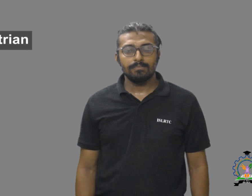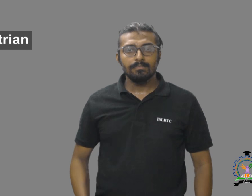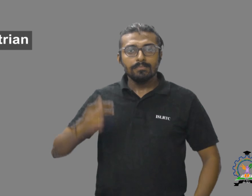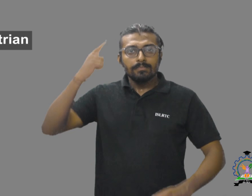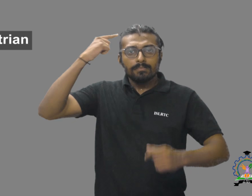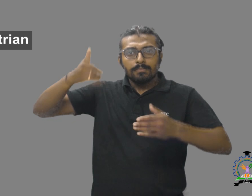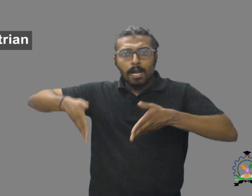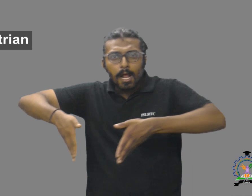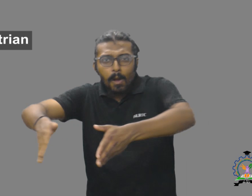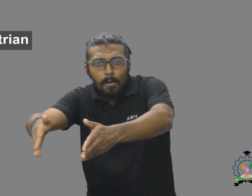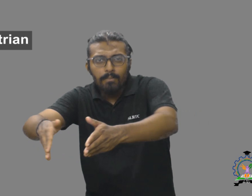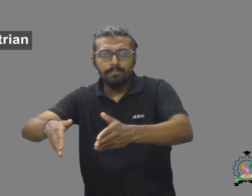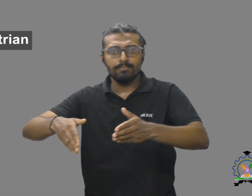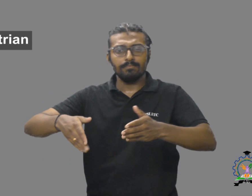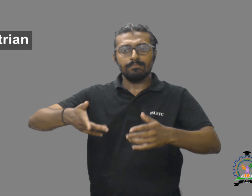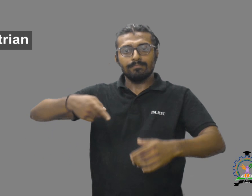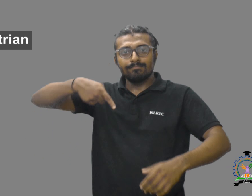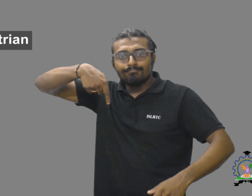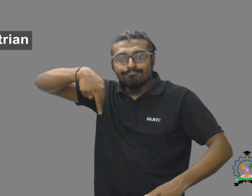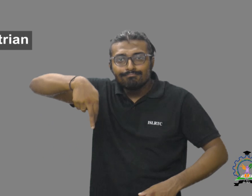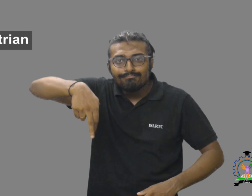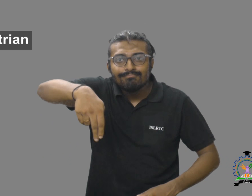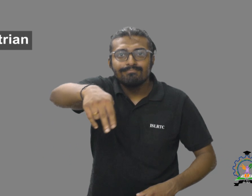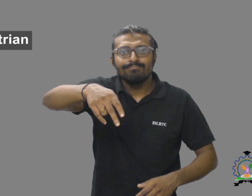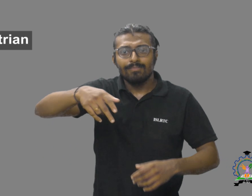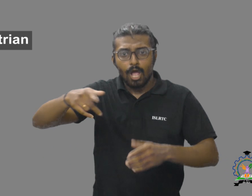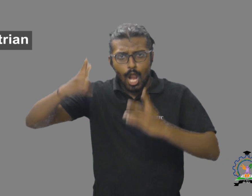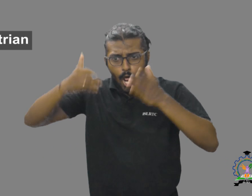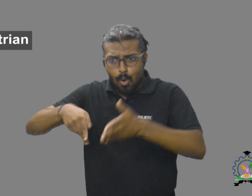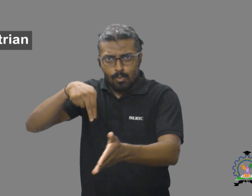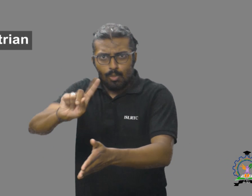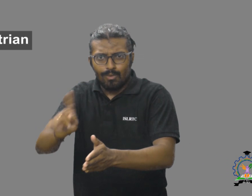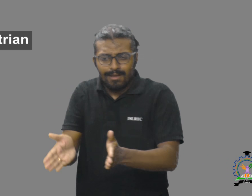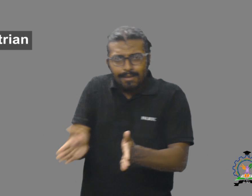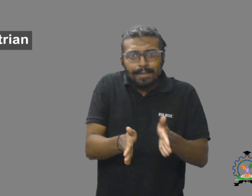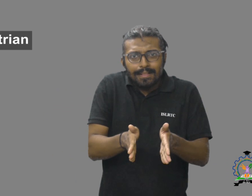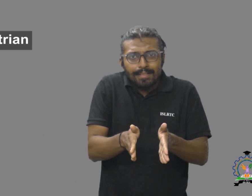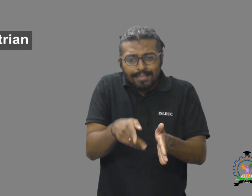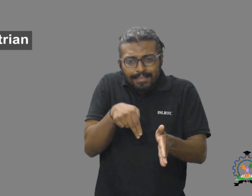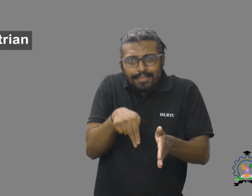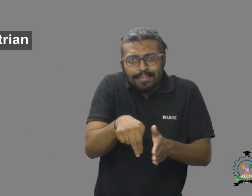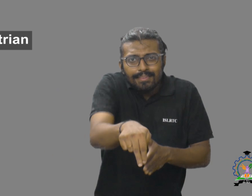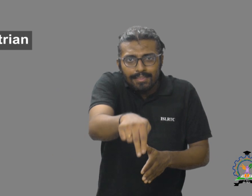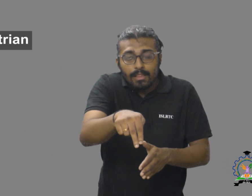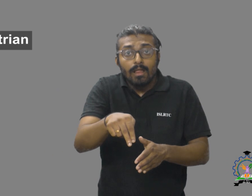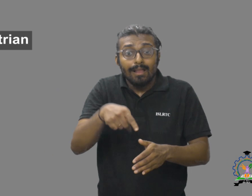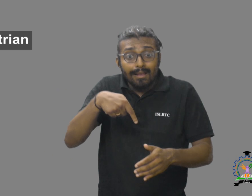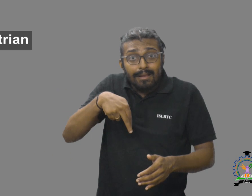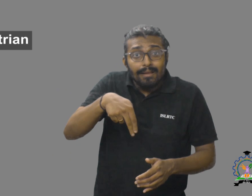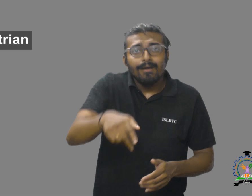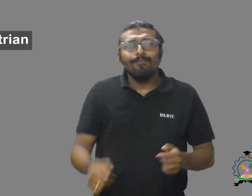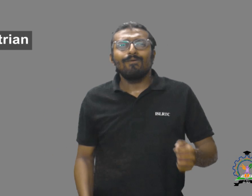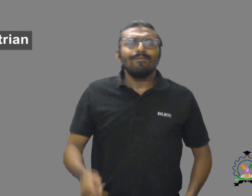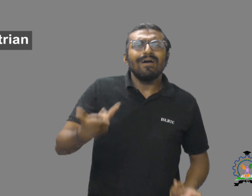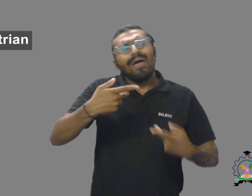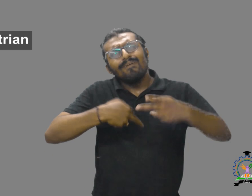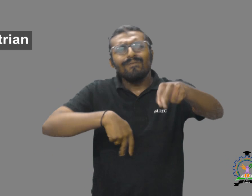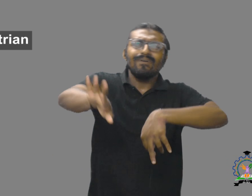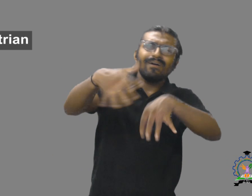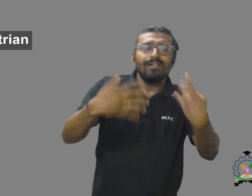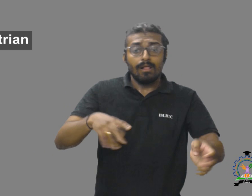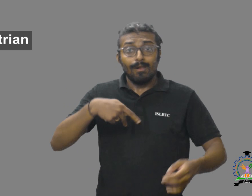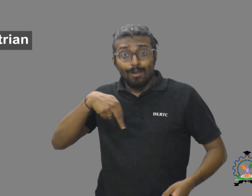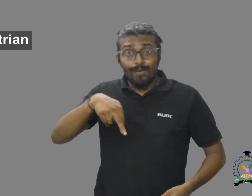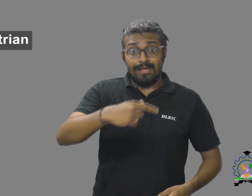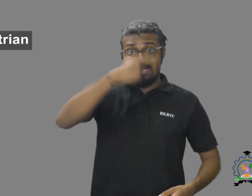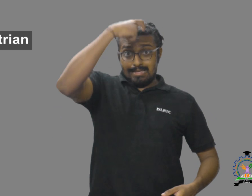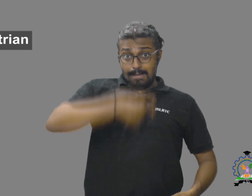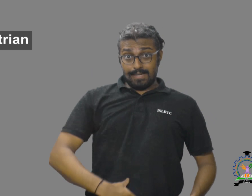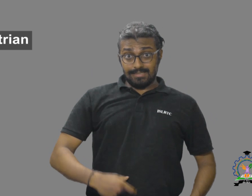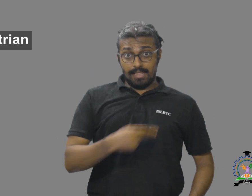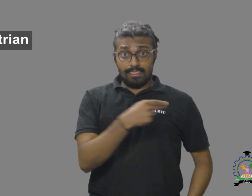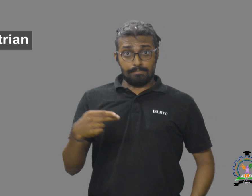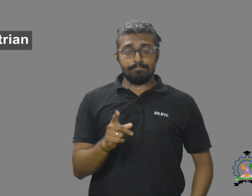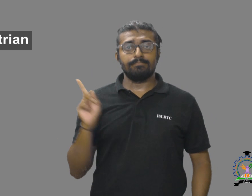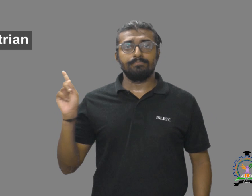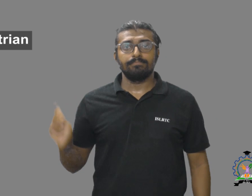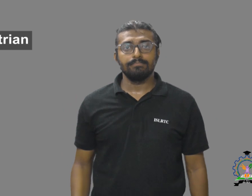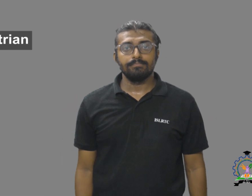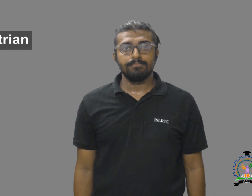Pedestrian